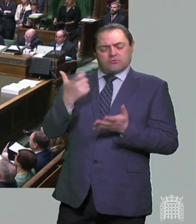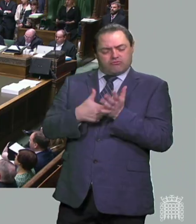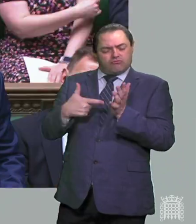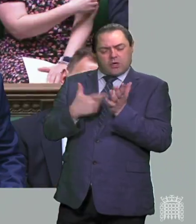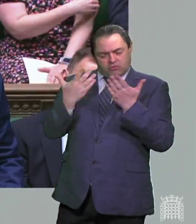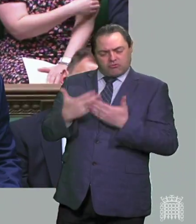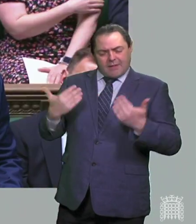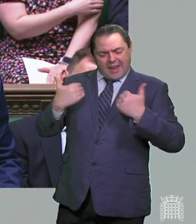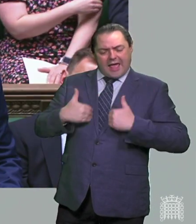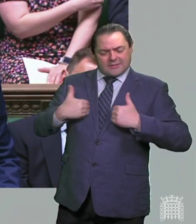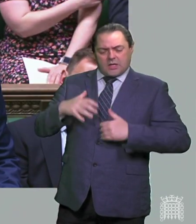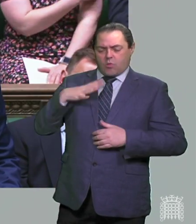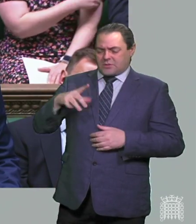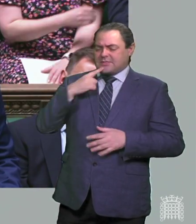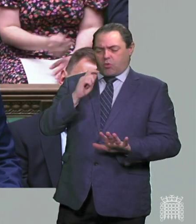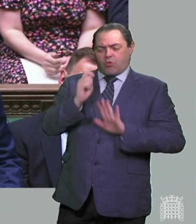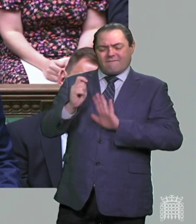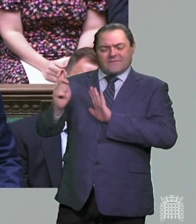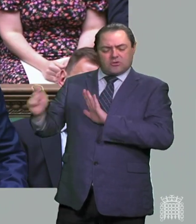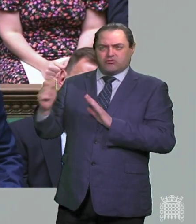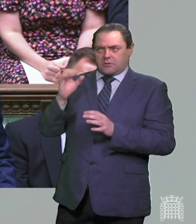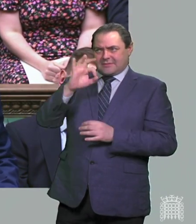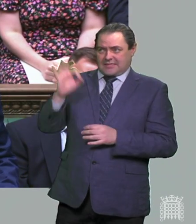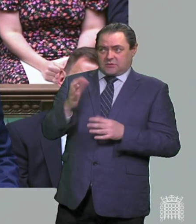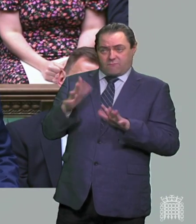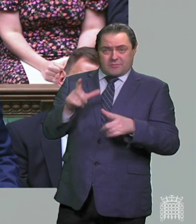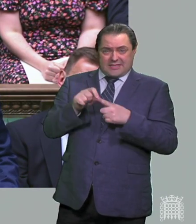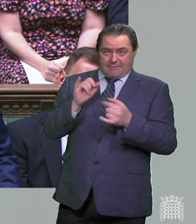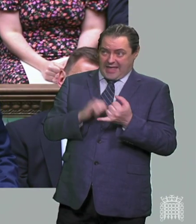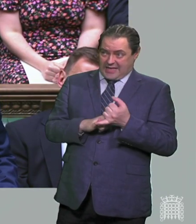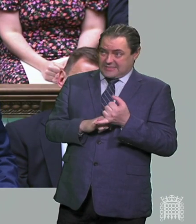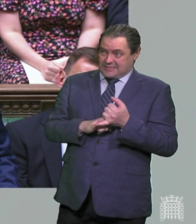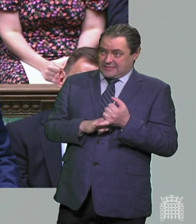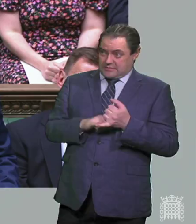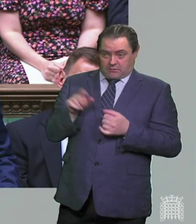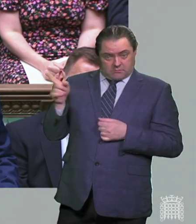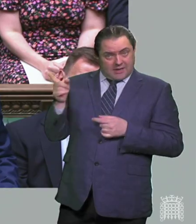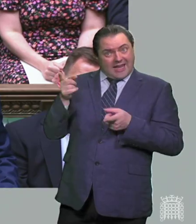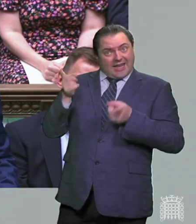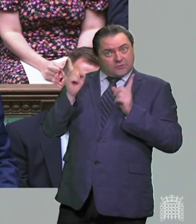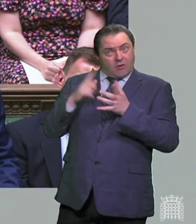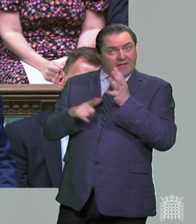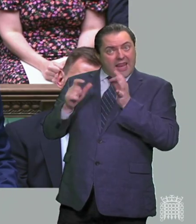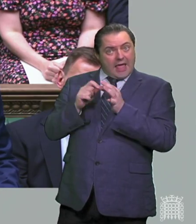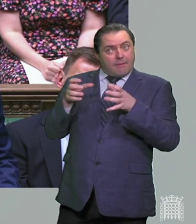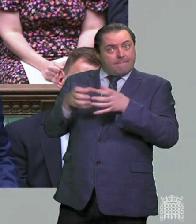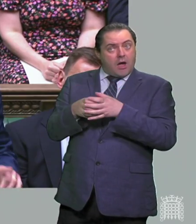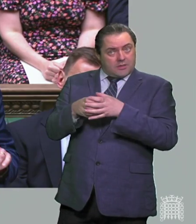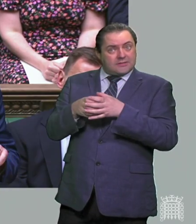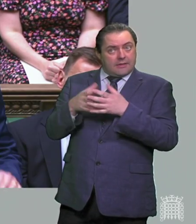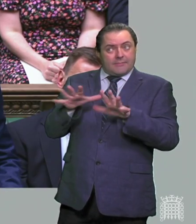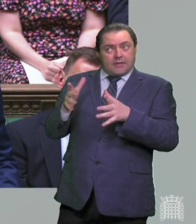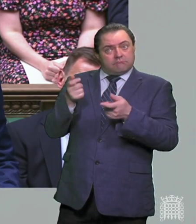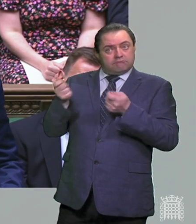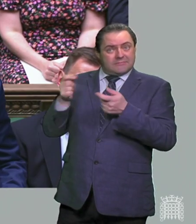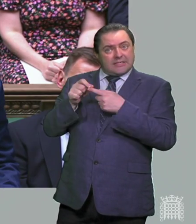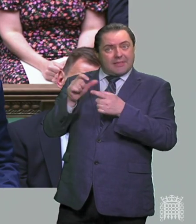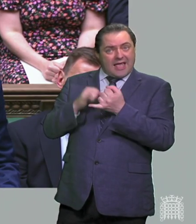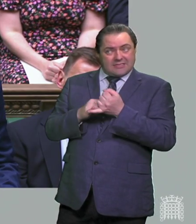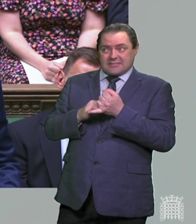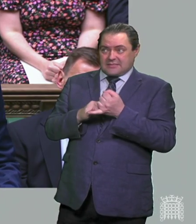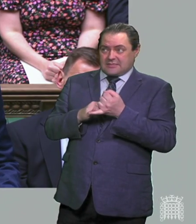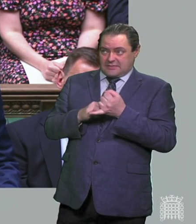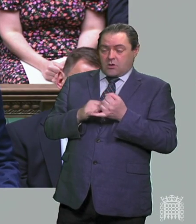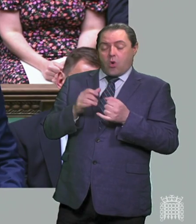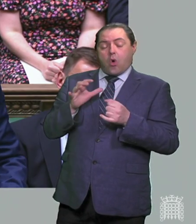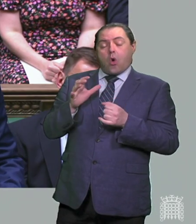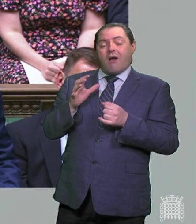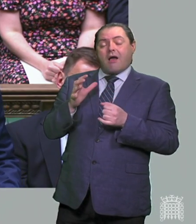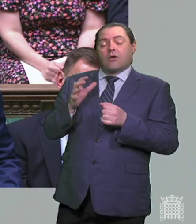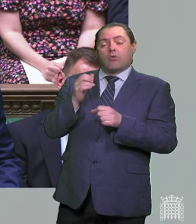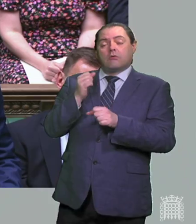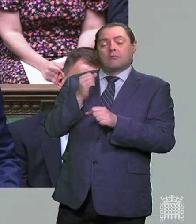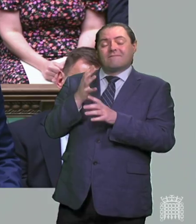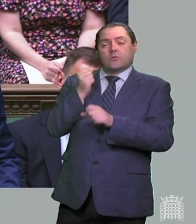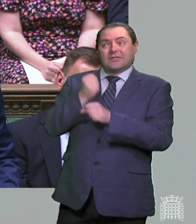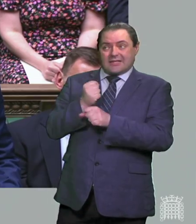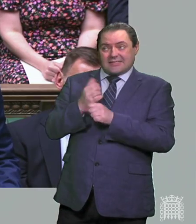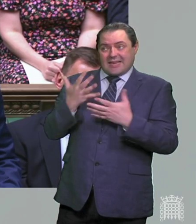First of all, the conviction rate measured by the Crown Prosecution Service—the leader of the Labour party used to be in charge of the CPS, so he might want to point this out—has gone up.